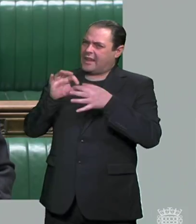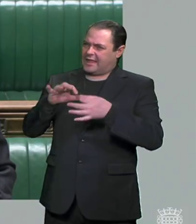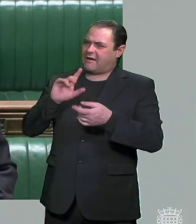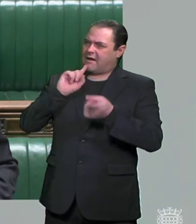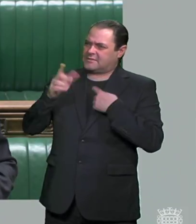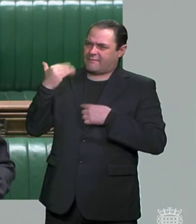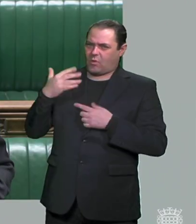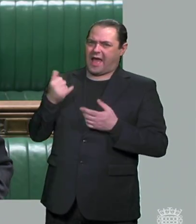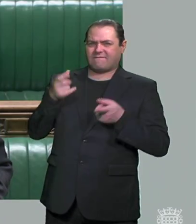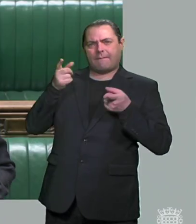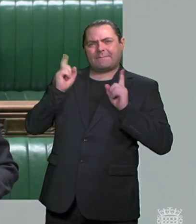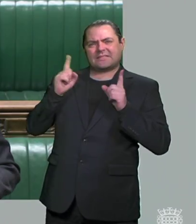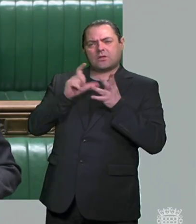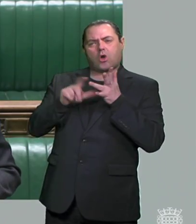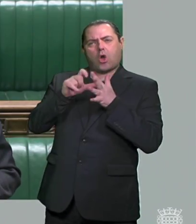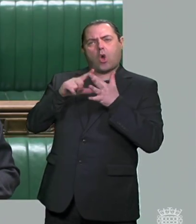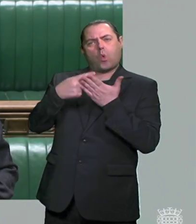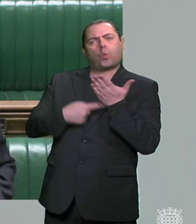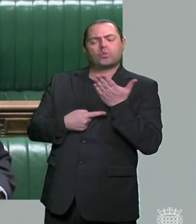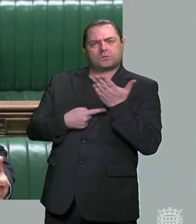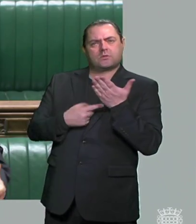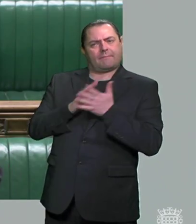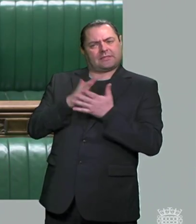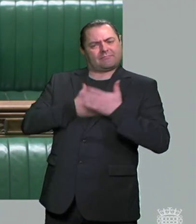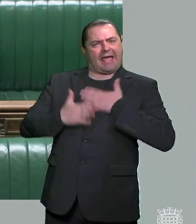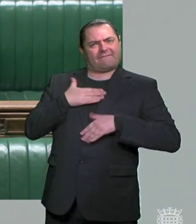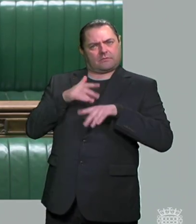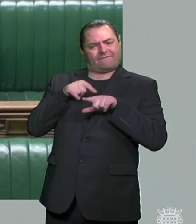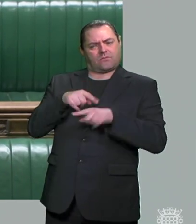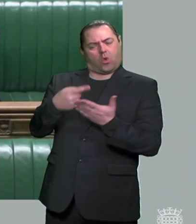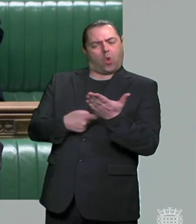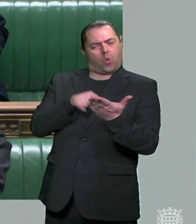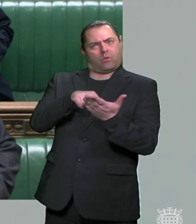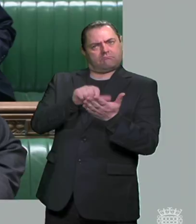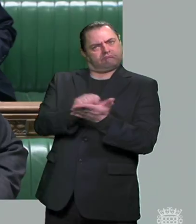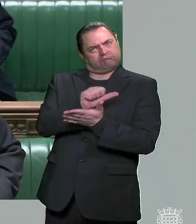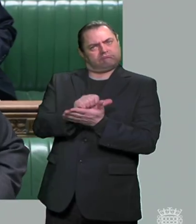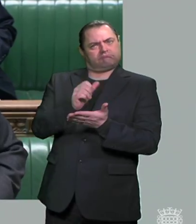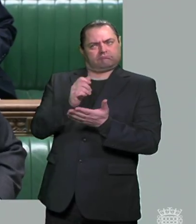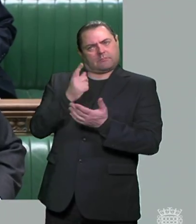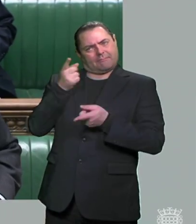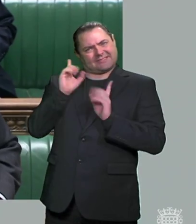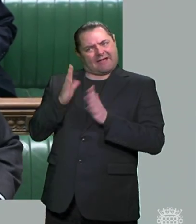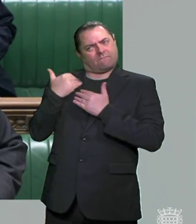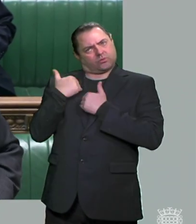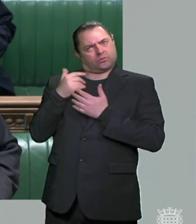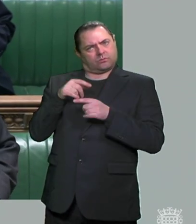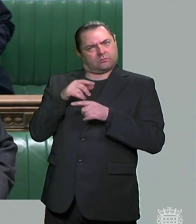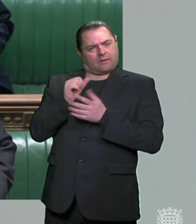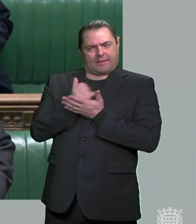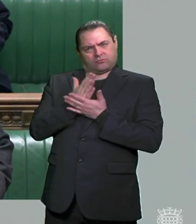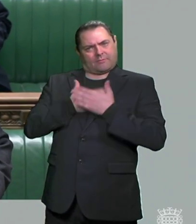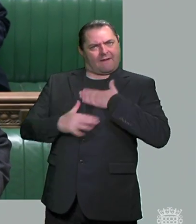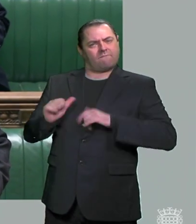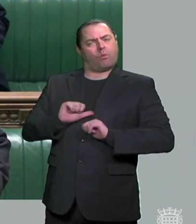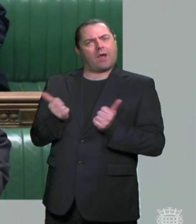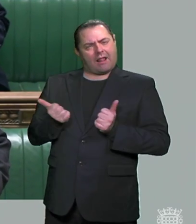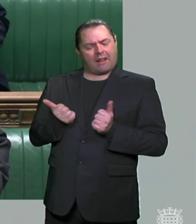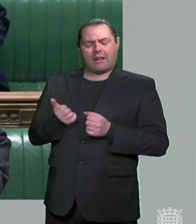There is a ministerial code that sets standards of behaviour for Ministers, and Ministers are personally responsible for how they conduct themselves.